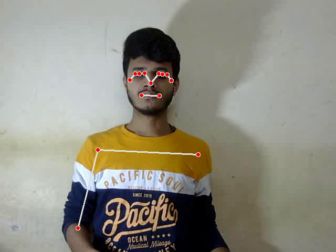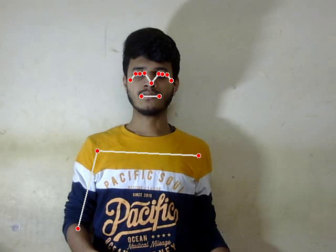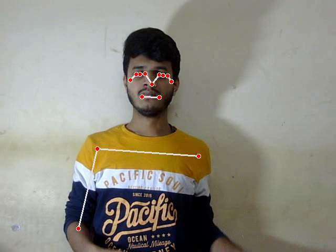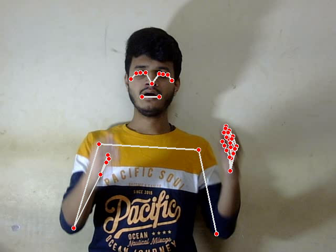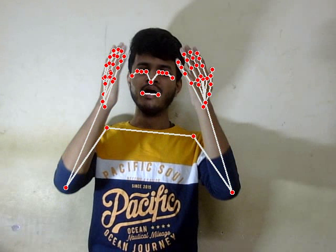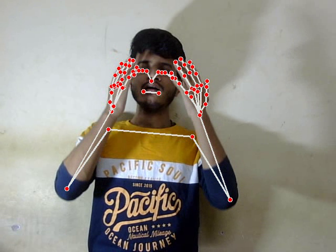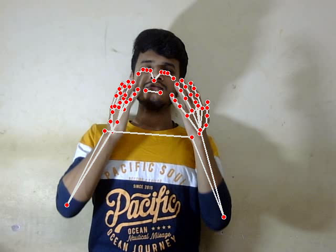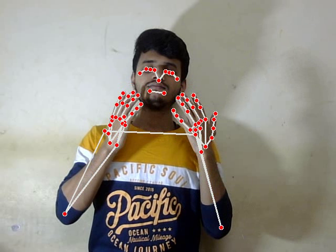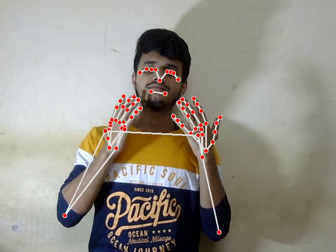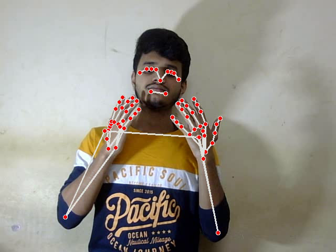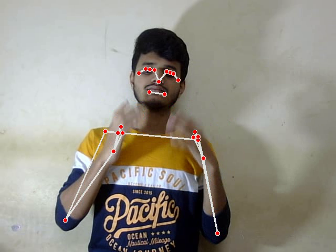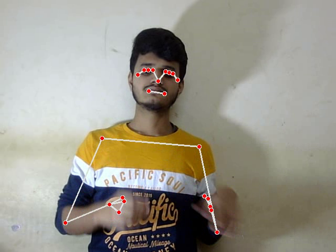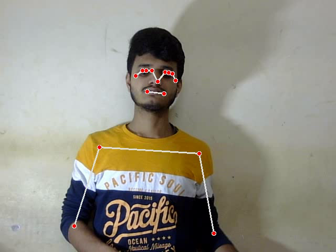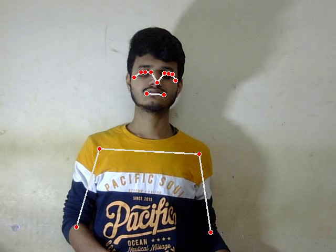sad